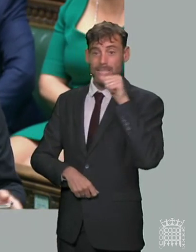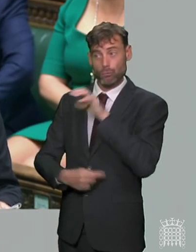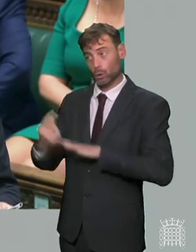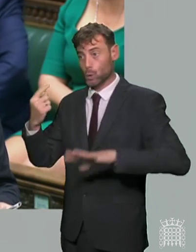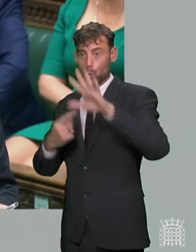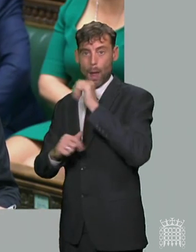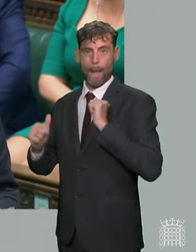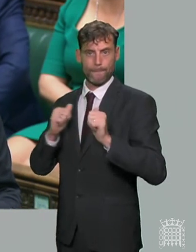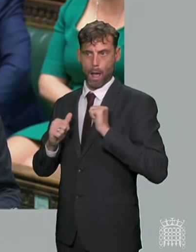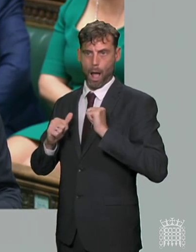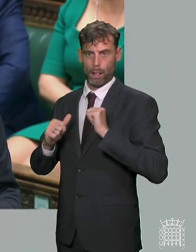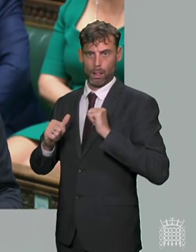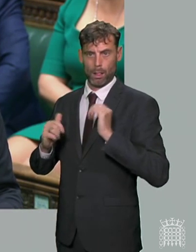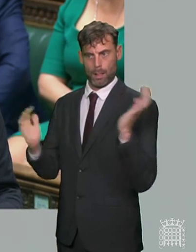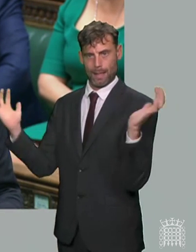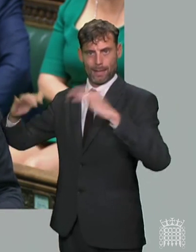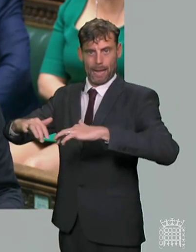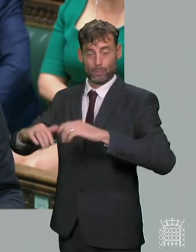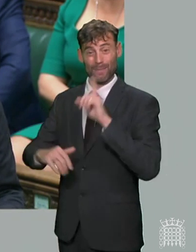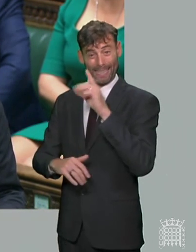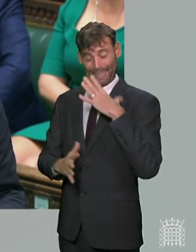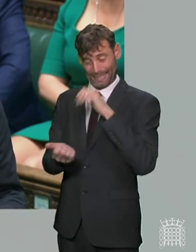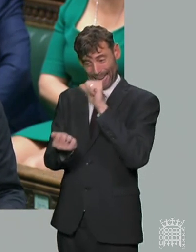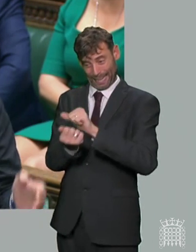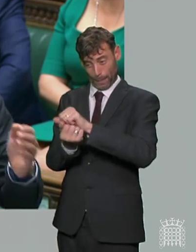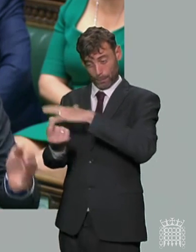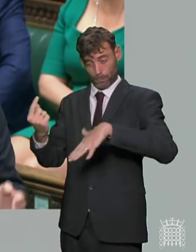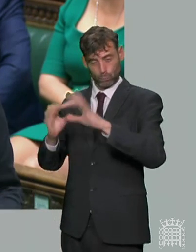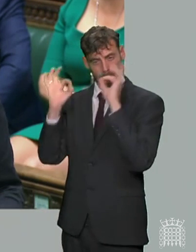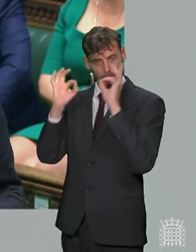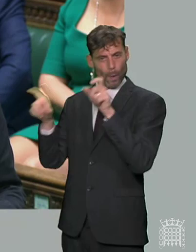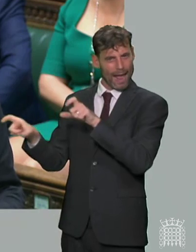The school is in desperate need of redevelopment to keep the site fit for purpose.